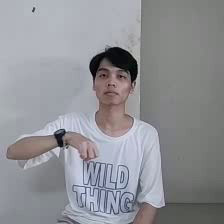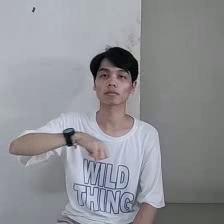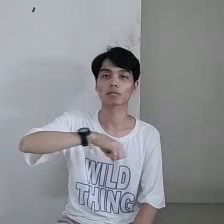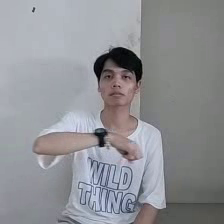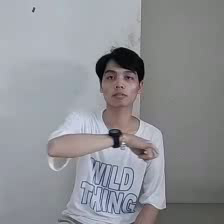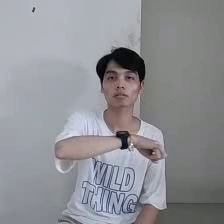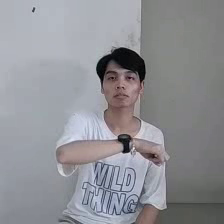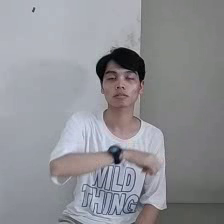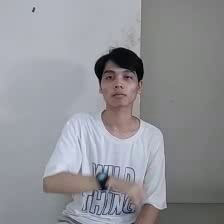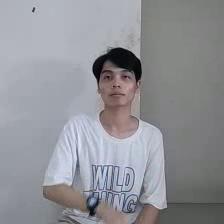Virus